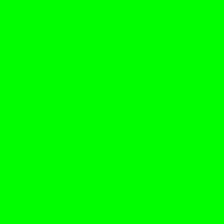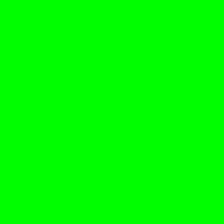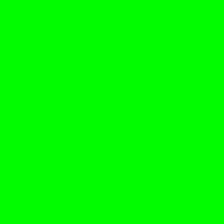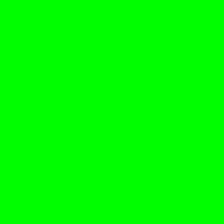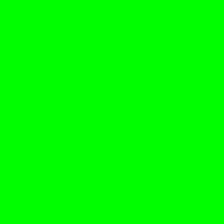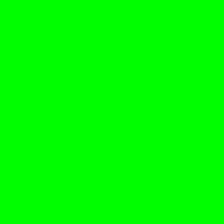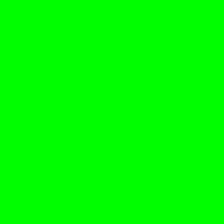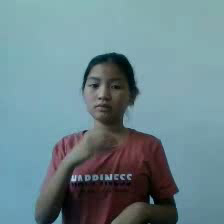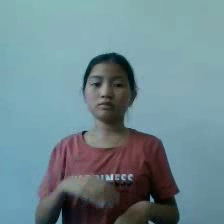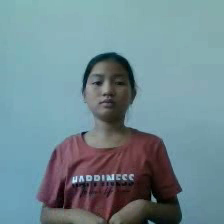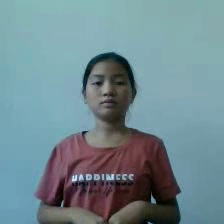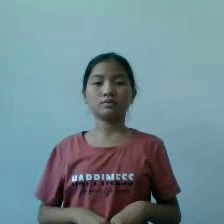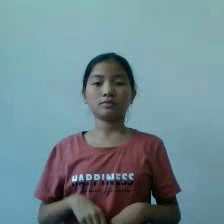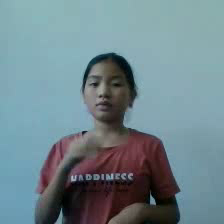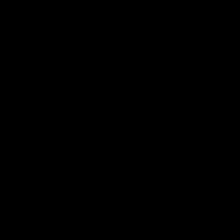Ăn